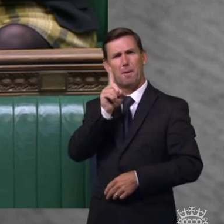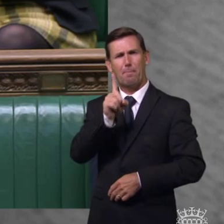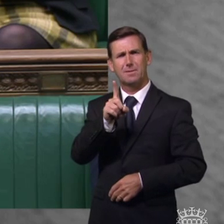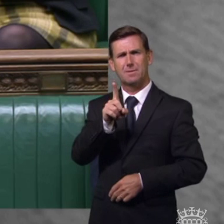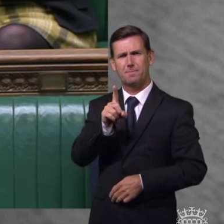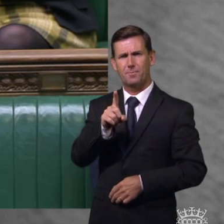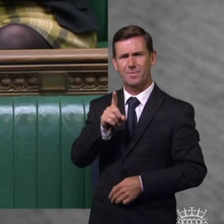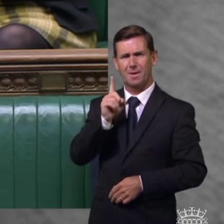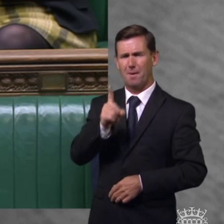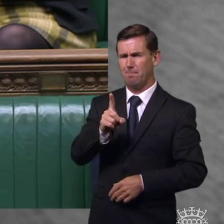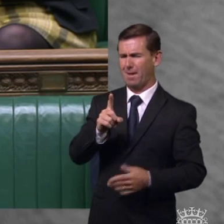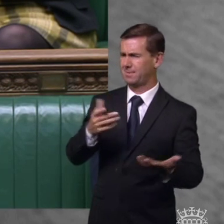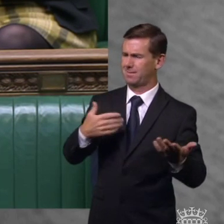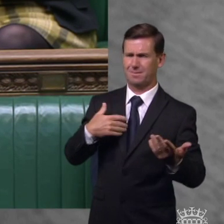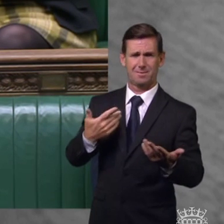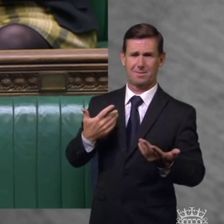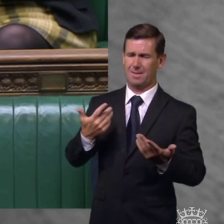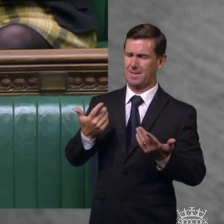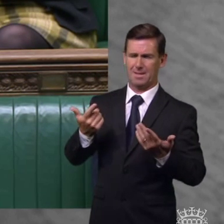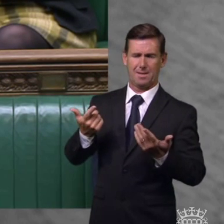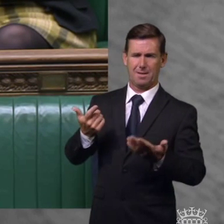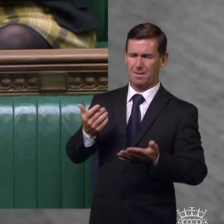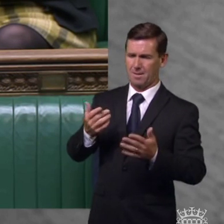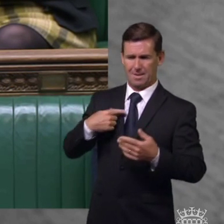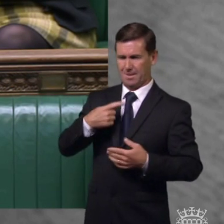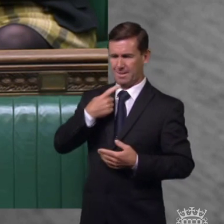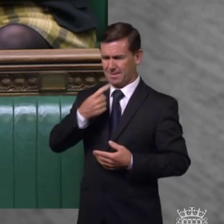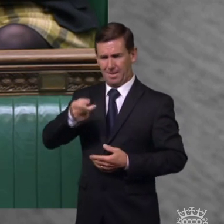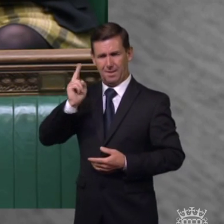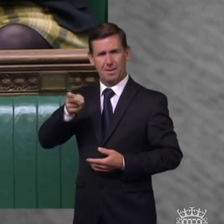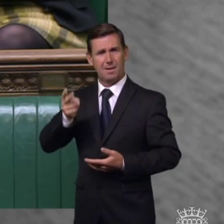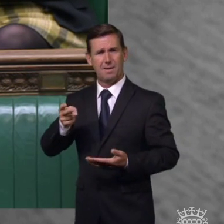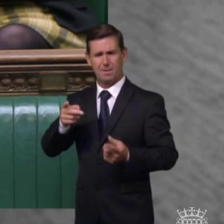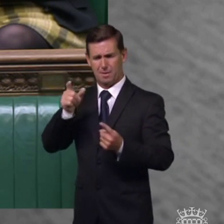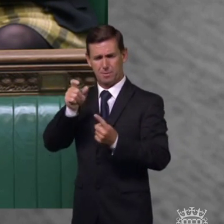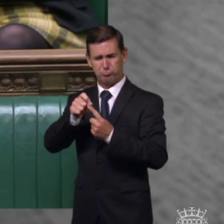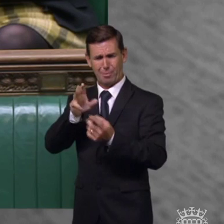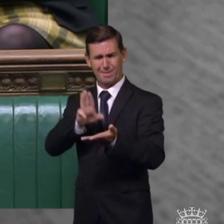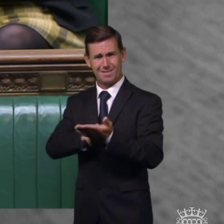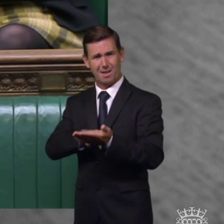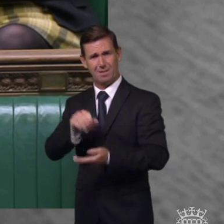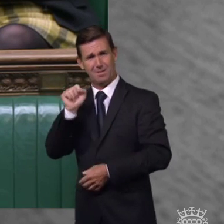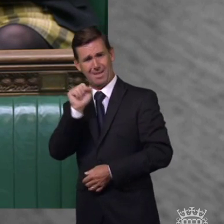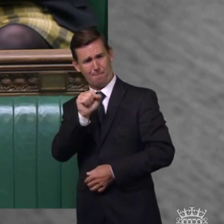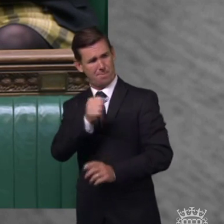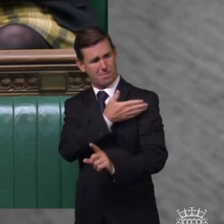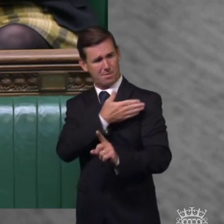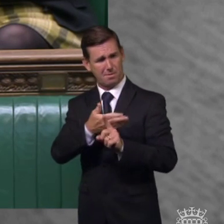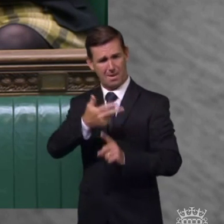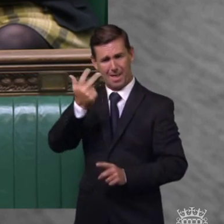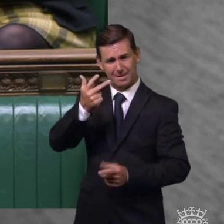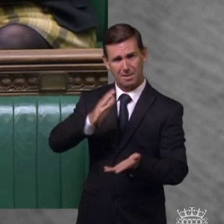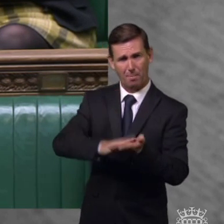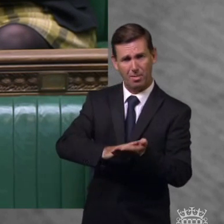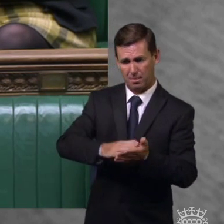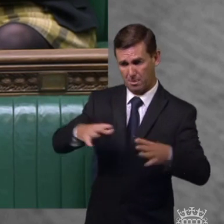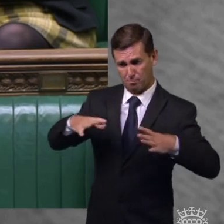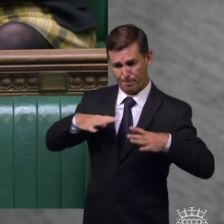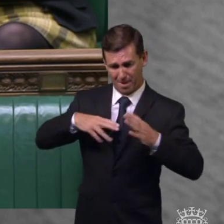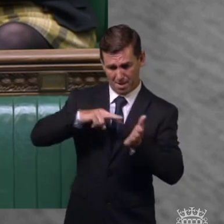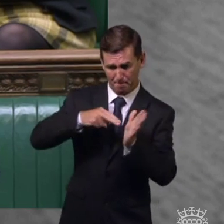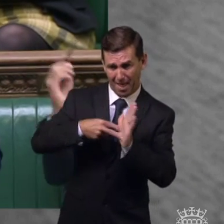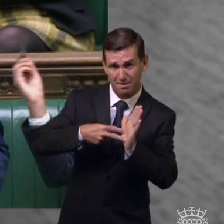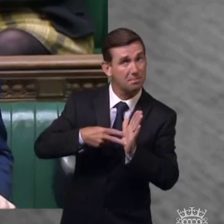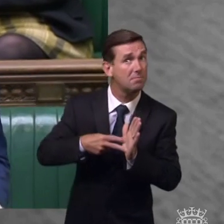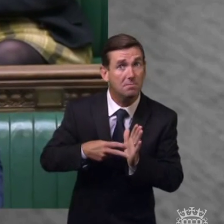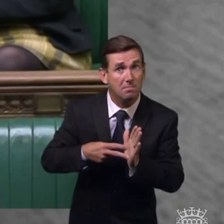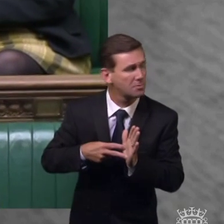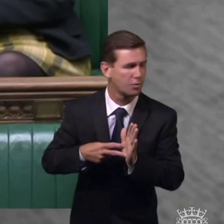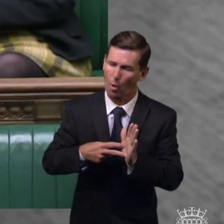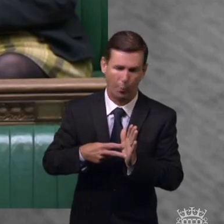I will give way in a minute. Did the Prime Minister use those platforms in those 18 months to prepare?